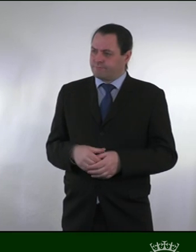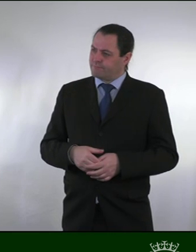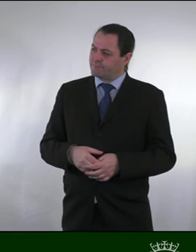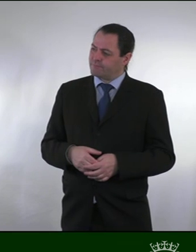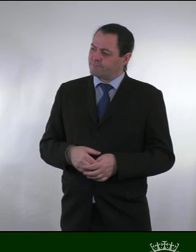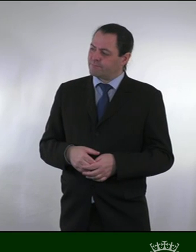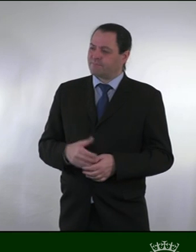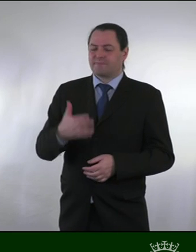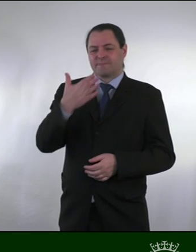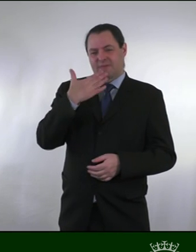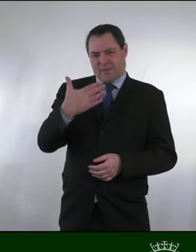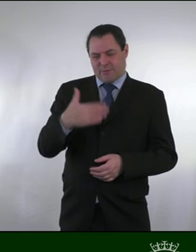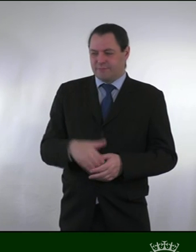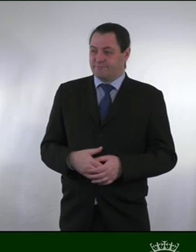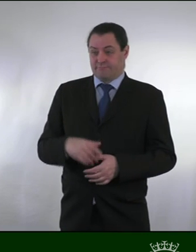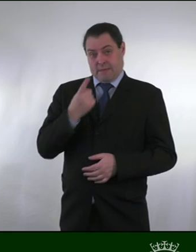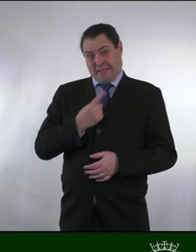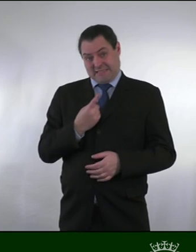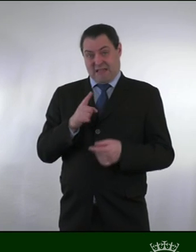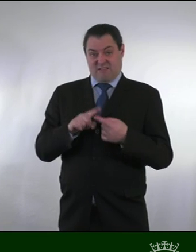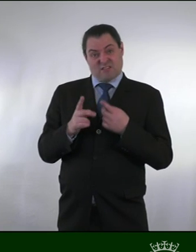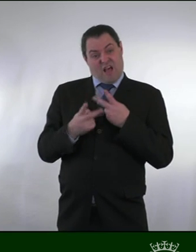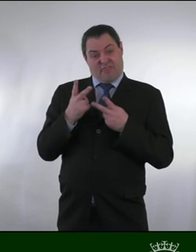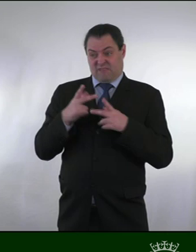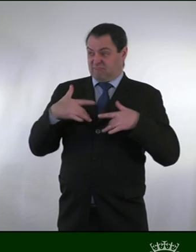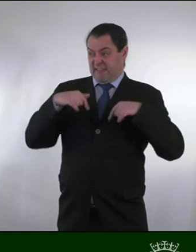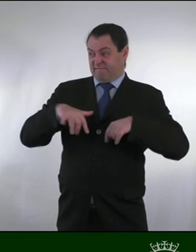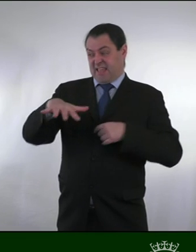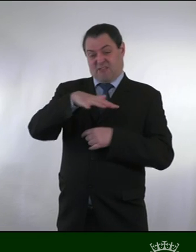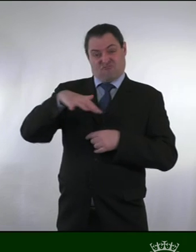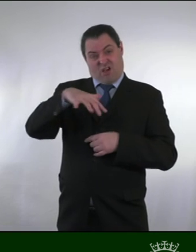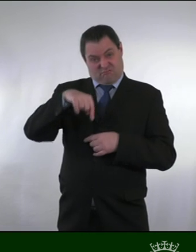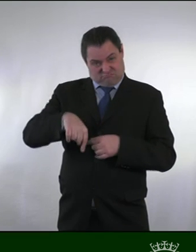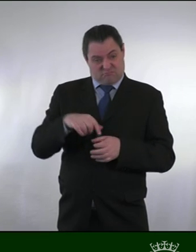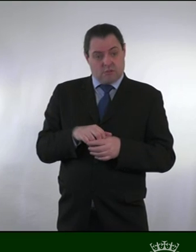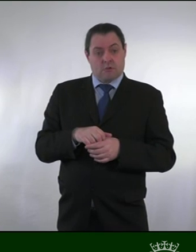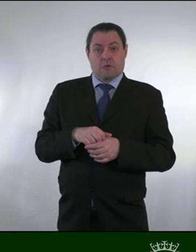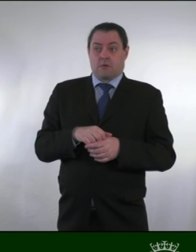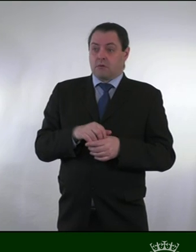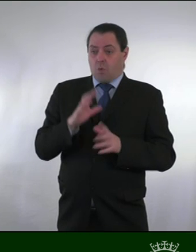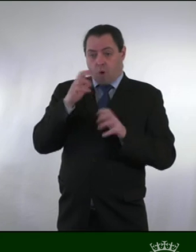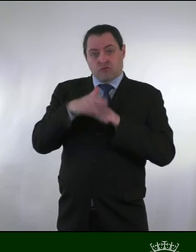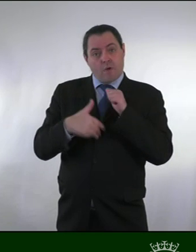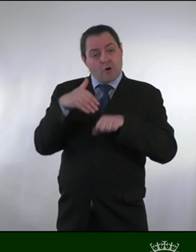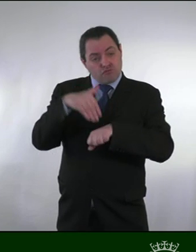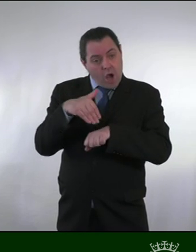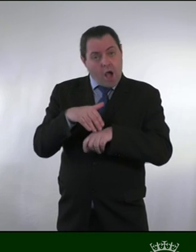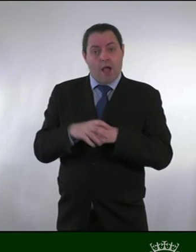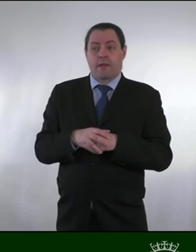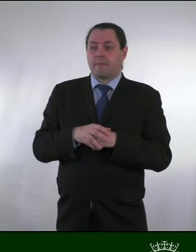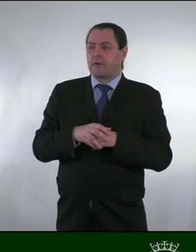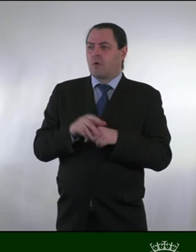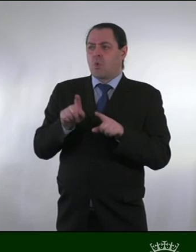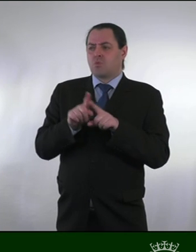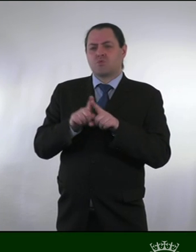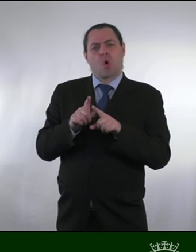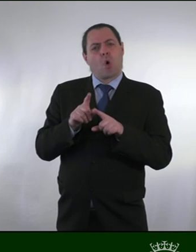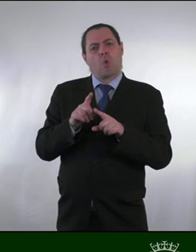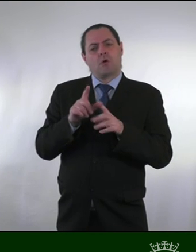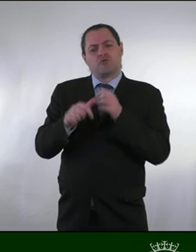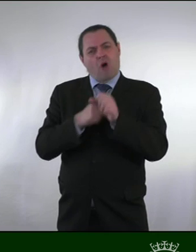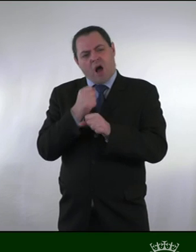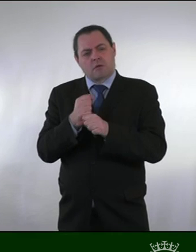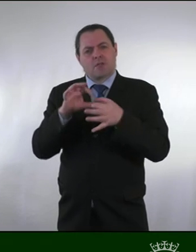Both I and many residents across Rother Valley are very concerned about crime, drug abuse, including from nitrous oxide capsules, and antisocial behaviour.